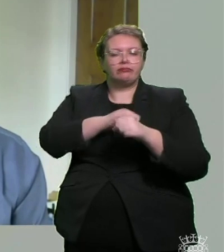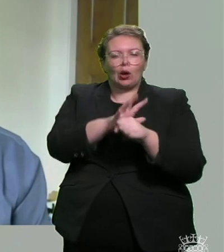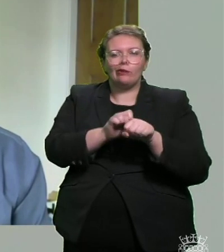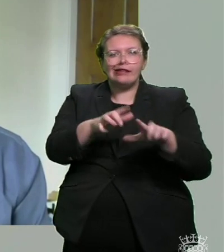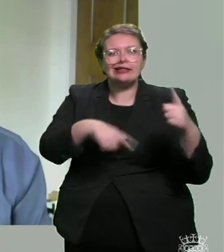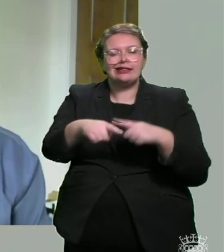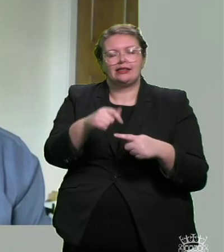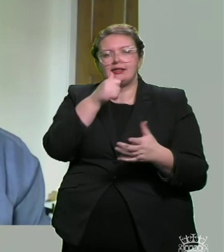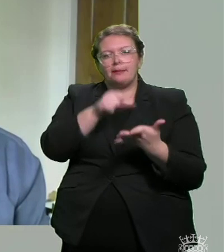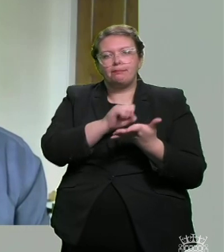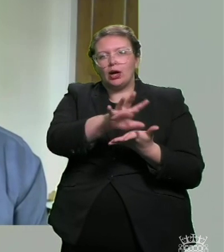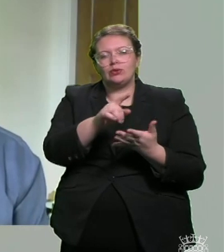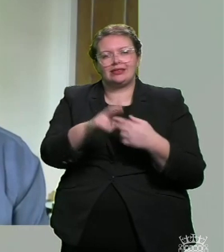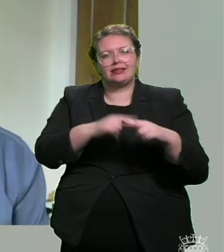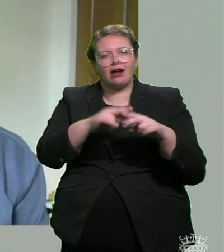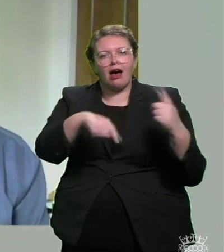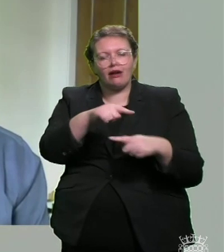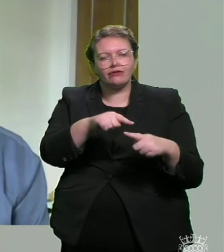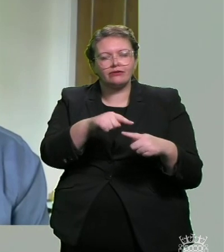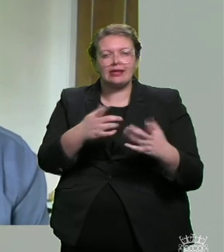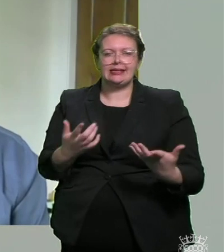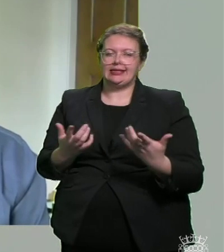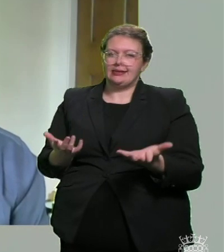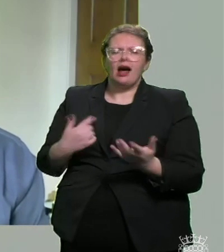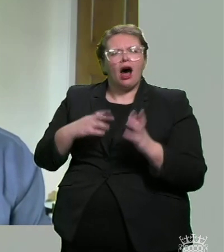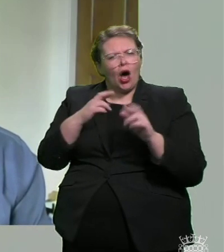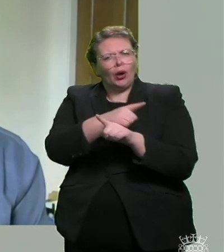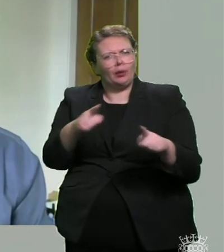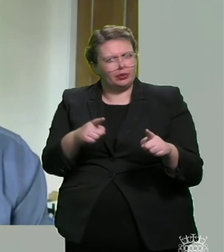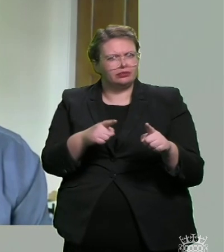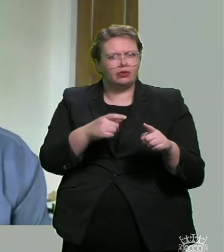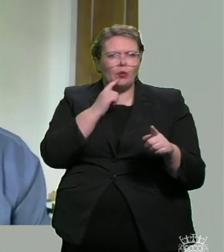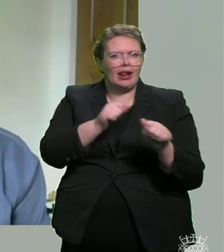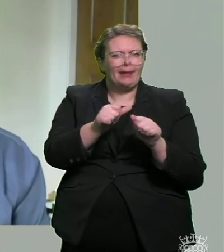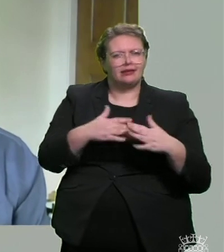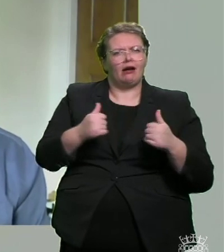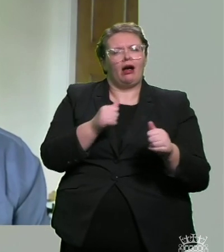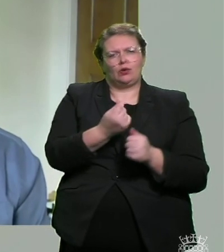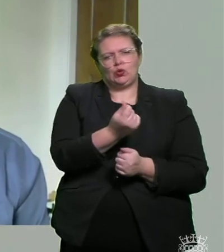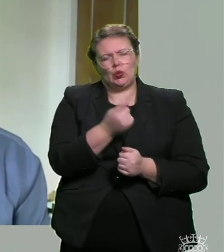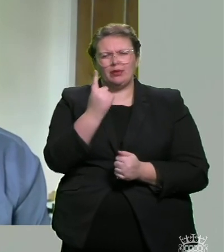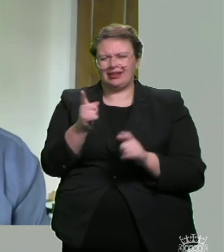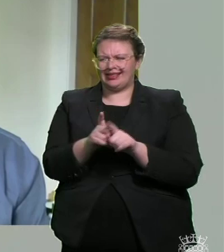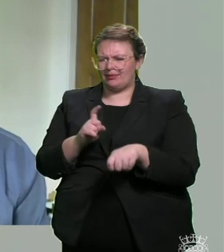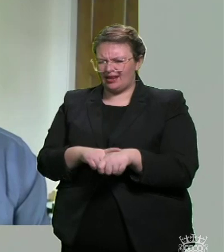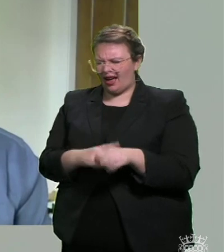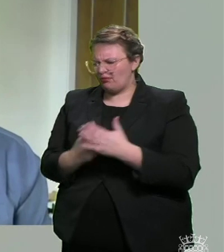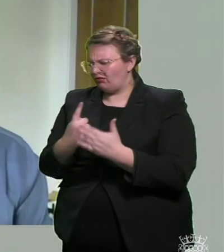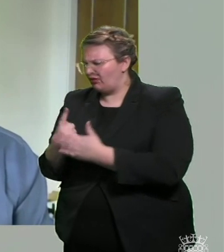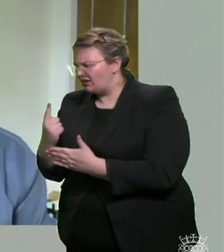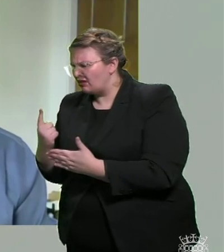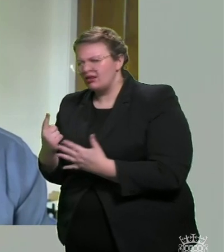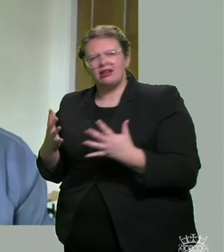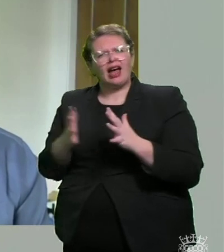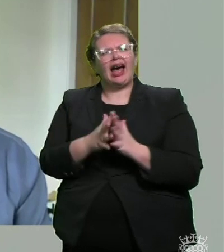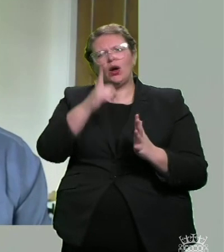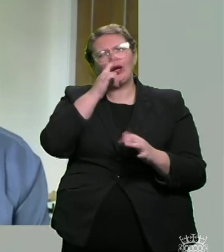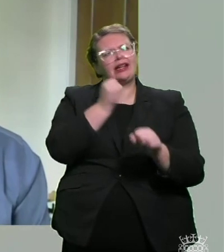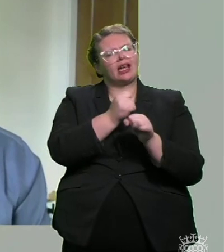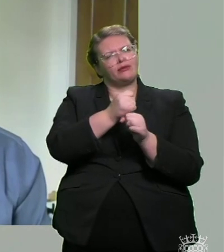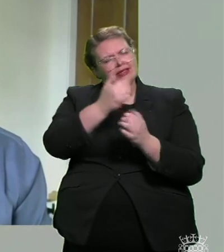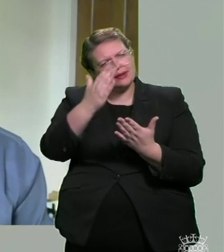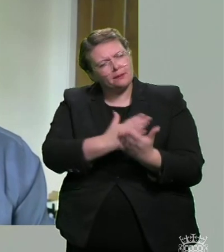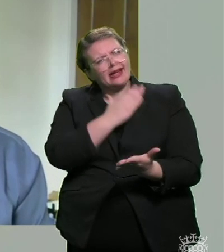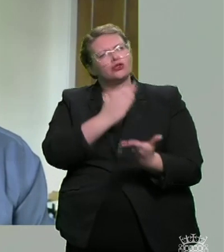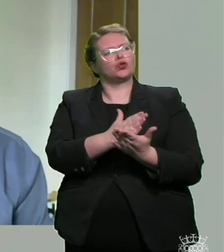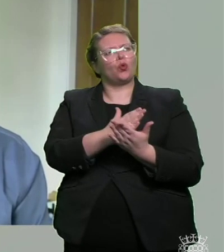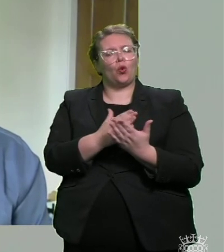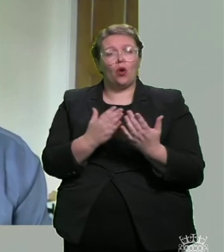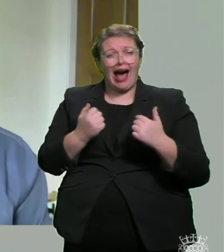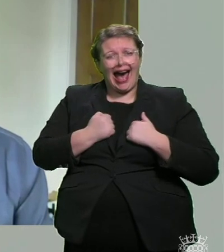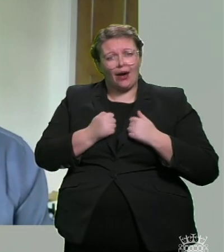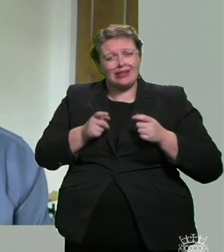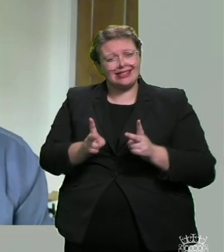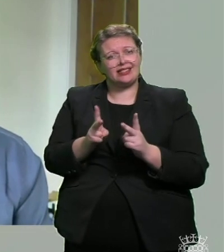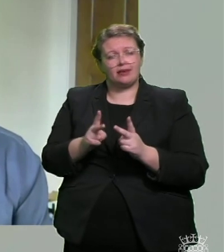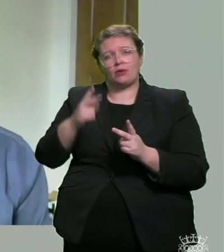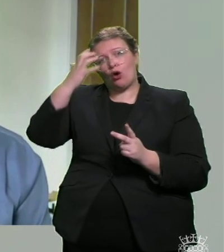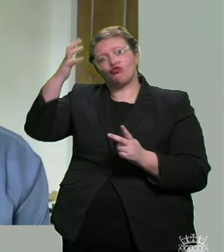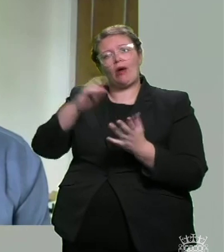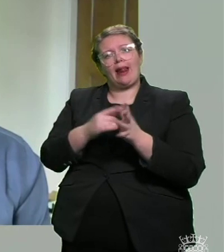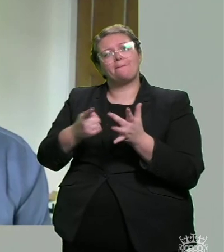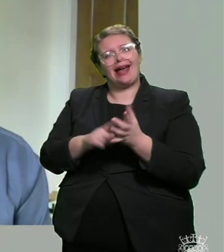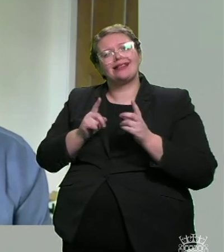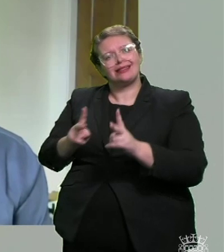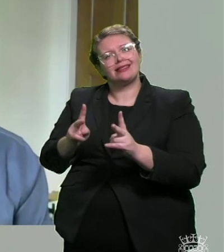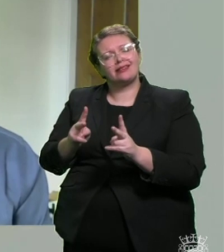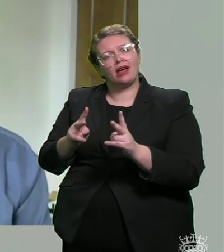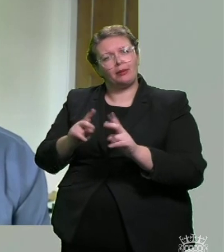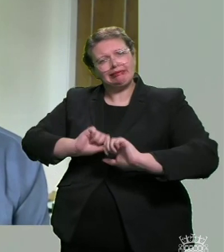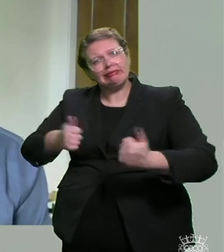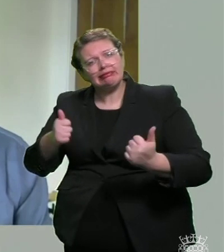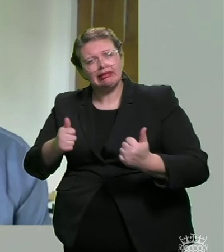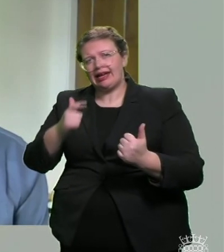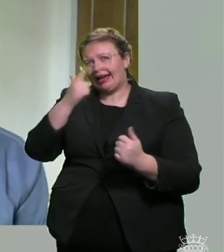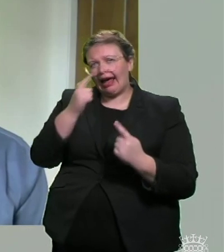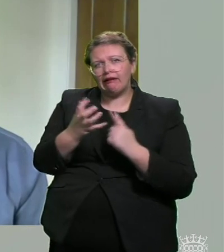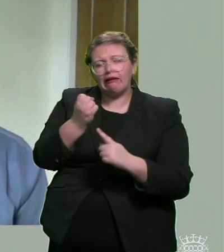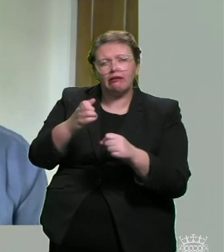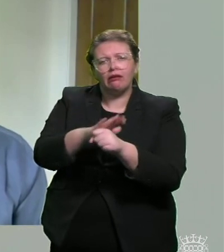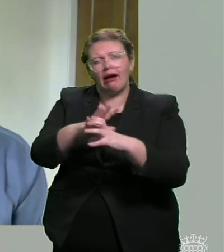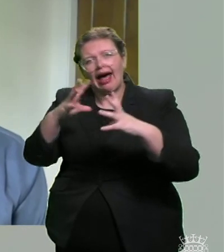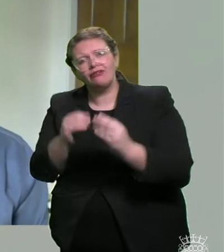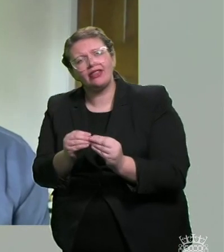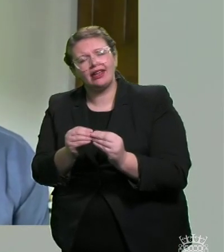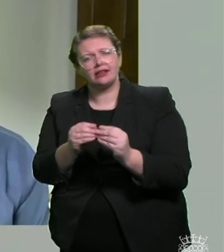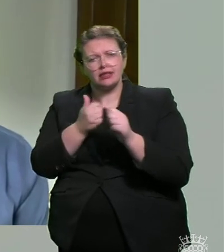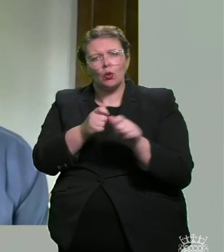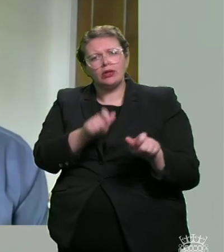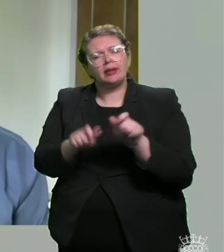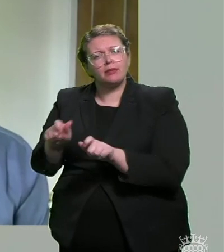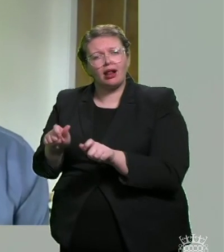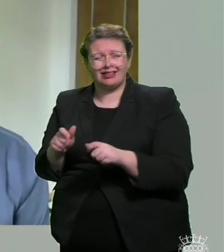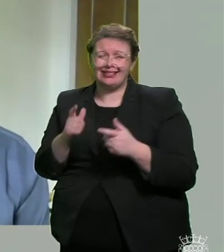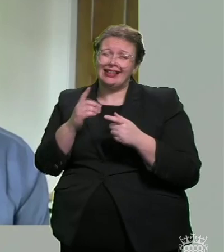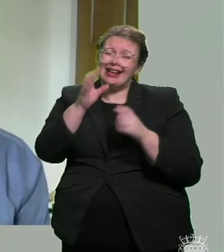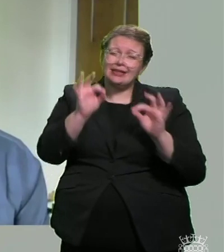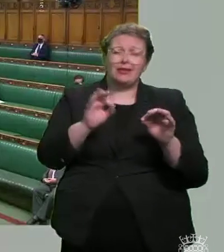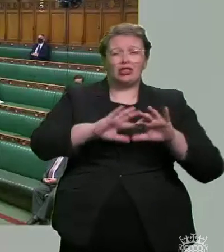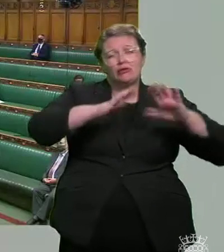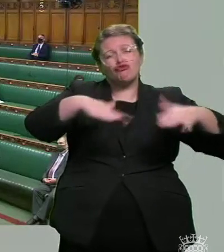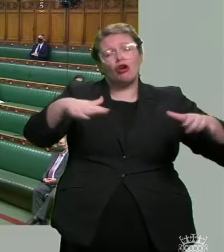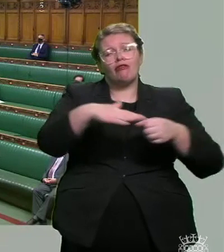The Prime Minister will, I am sure, join me in wishing my constituents a speedy recovery, but what are his Government doing, during this health crisis, to ensure that the once world-beating but now privatised Royal Mail is sufficiently robust to fulfil its duty to the public, particularly in rural areas?